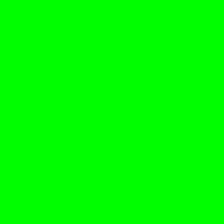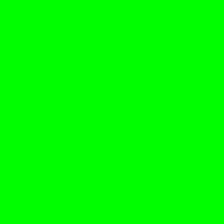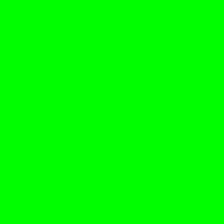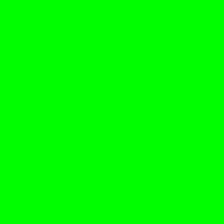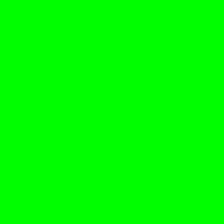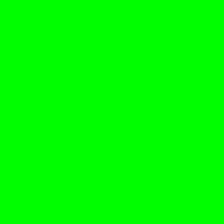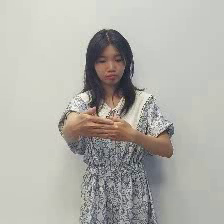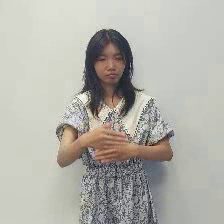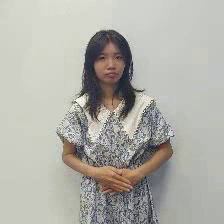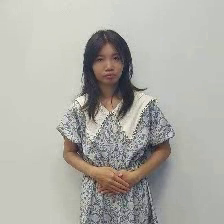Xa